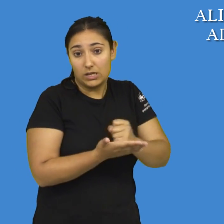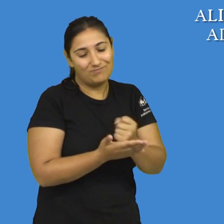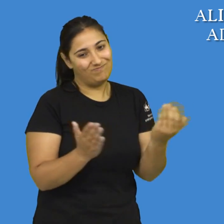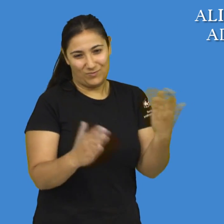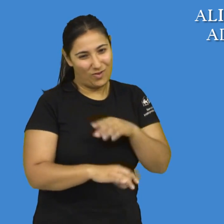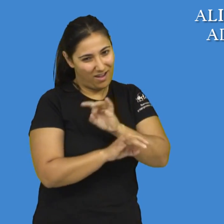haber no